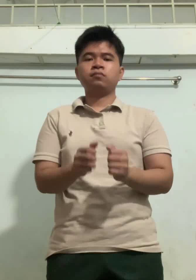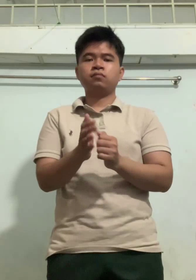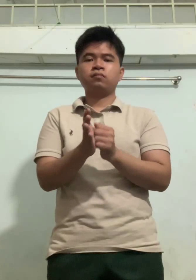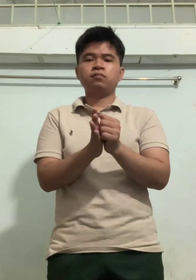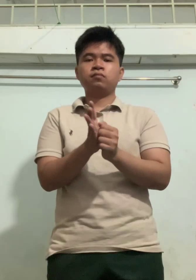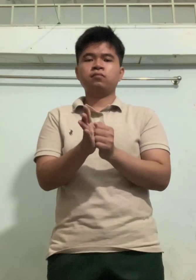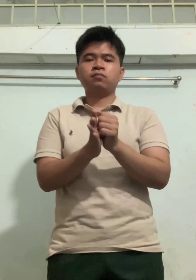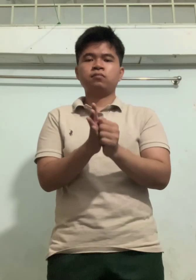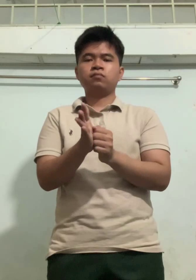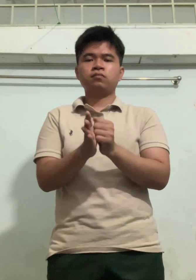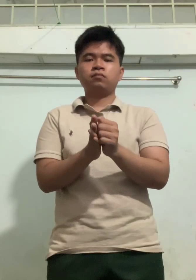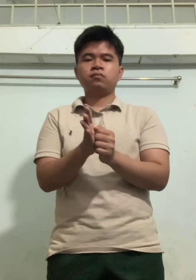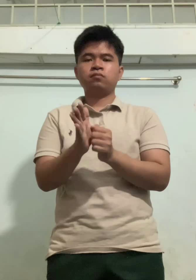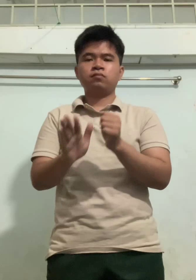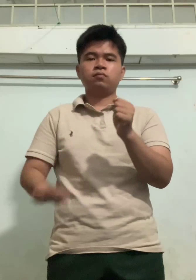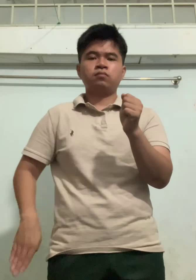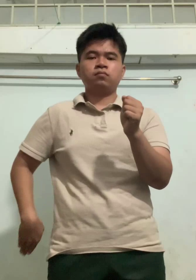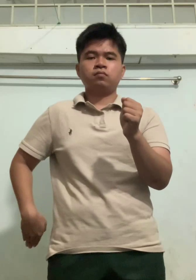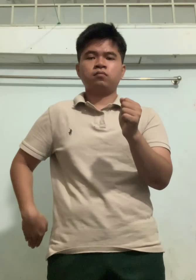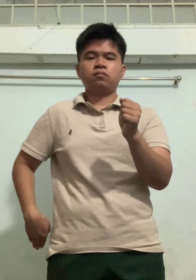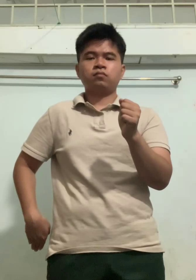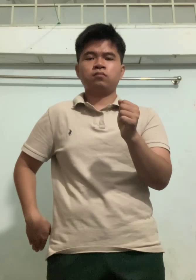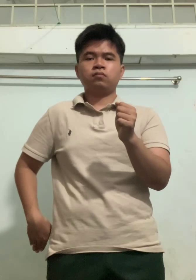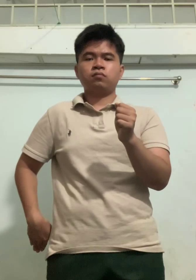thang sau